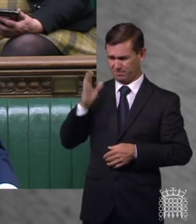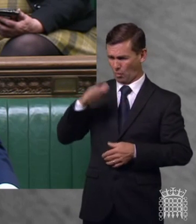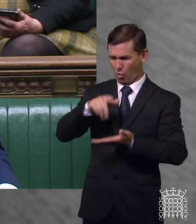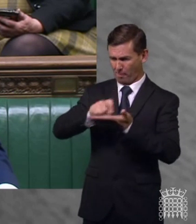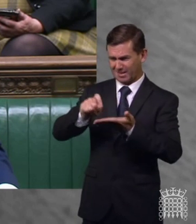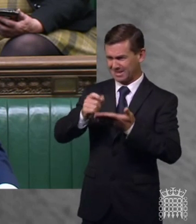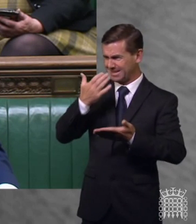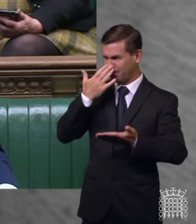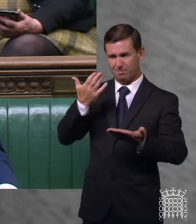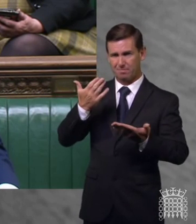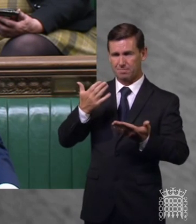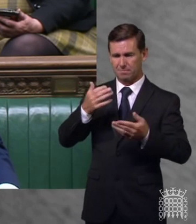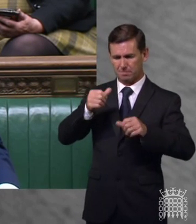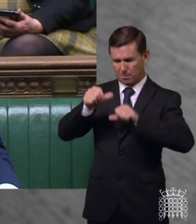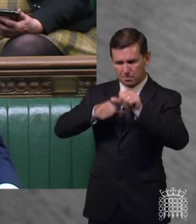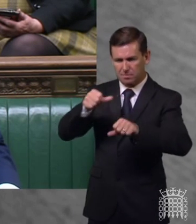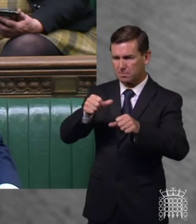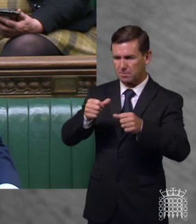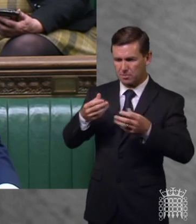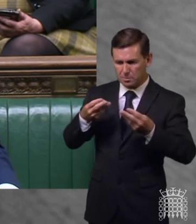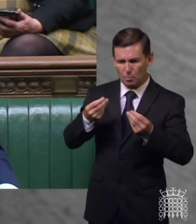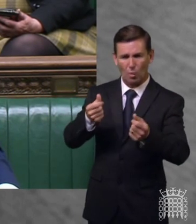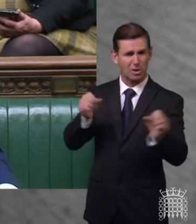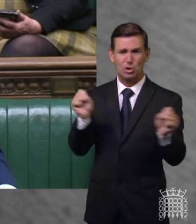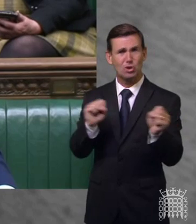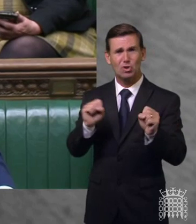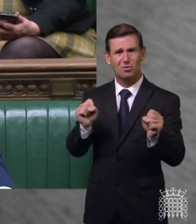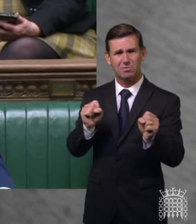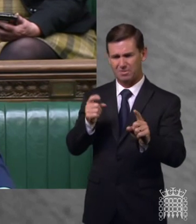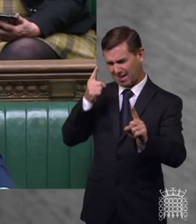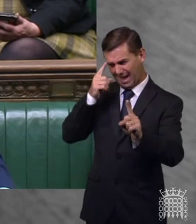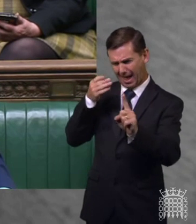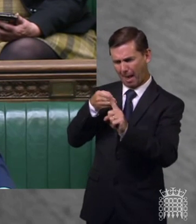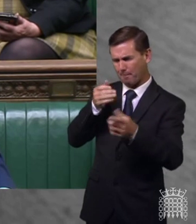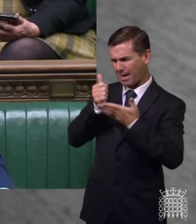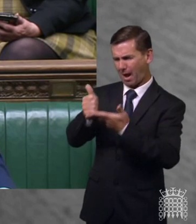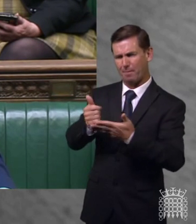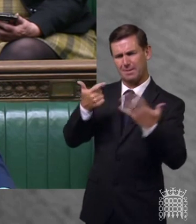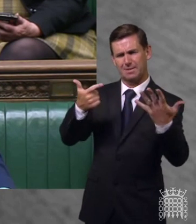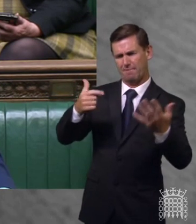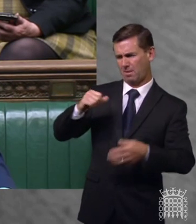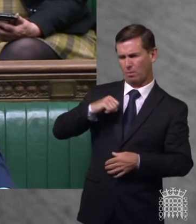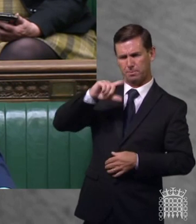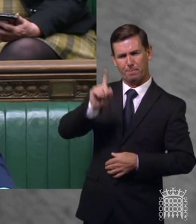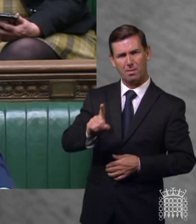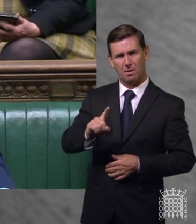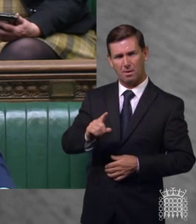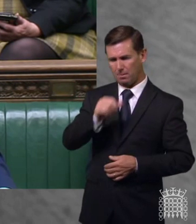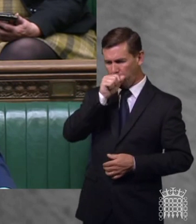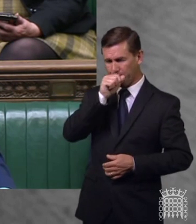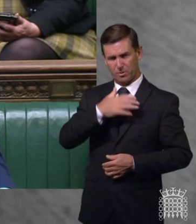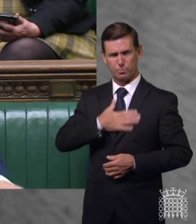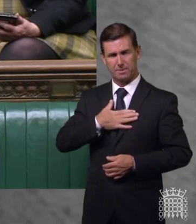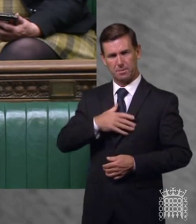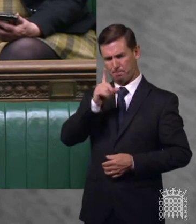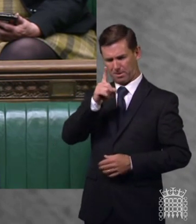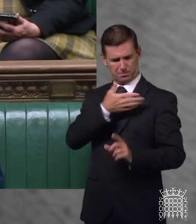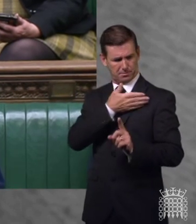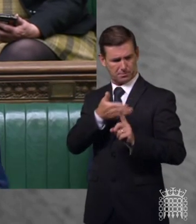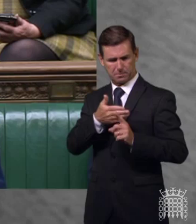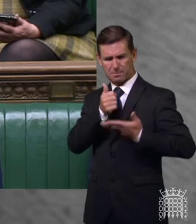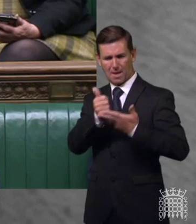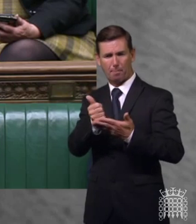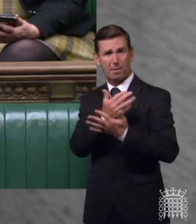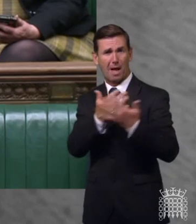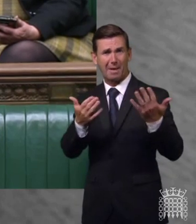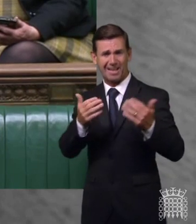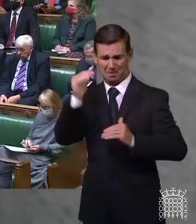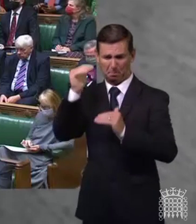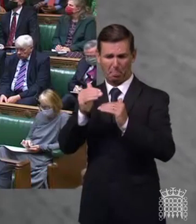The process was designed to help 7,000 people, yet Home Office figures this week showed that only 2,000 have been helped so far.